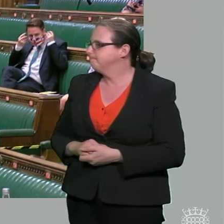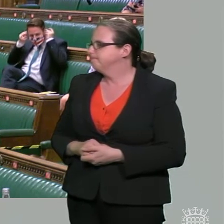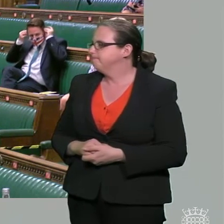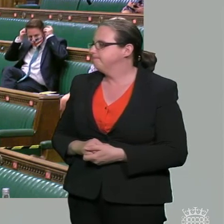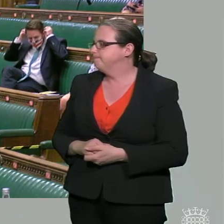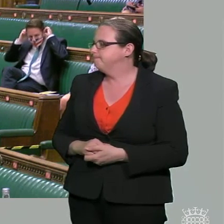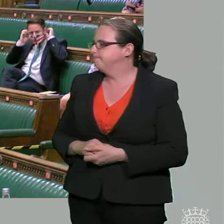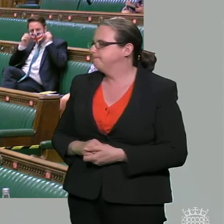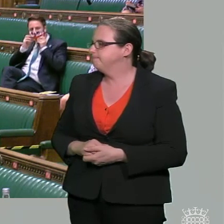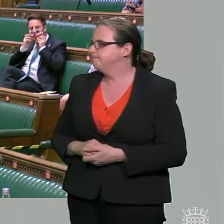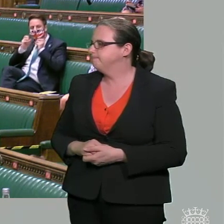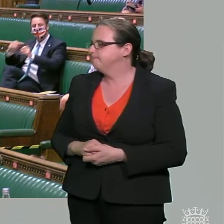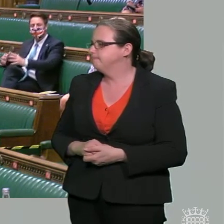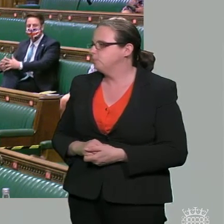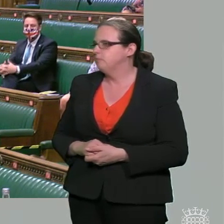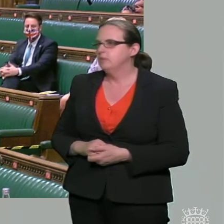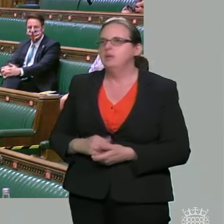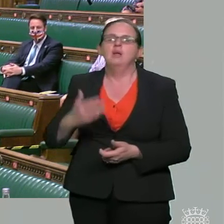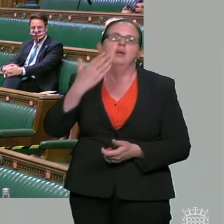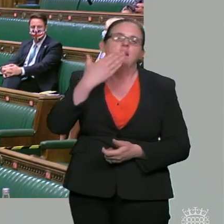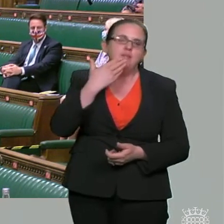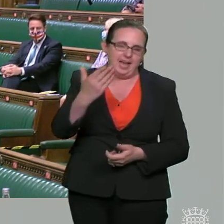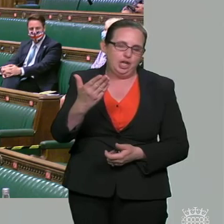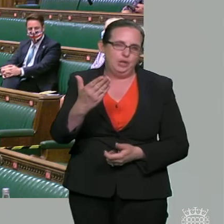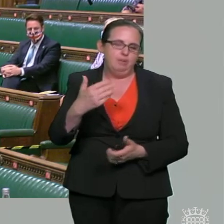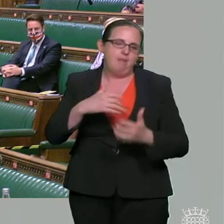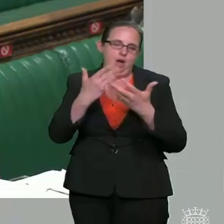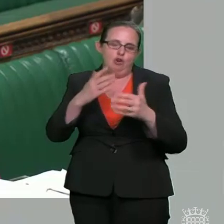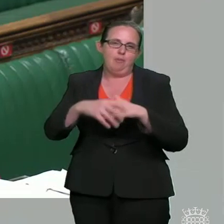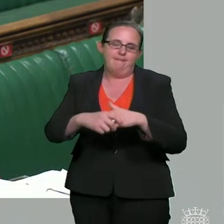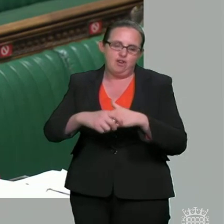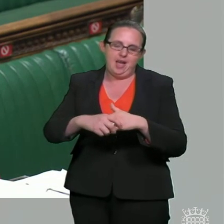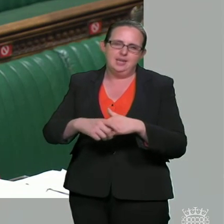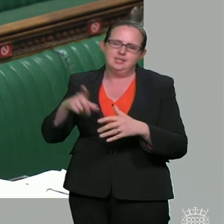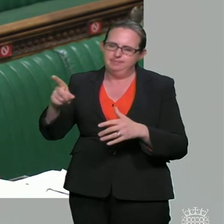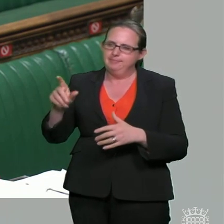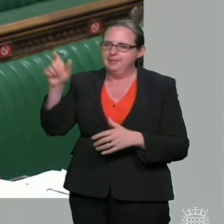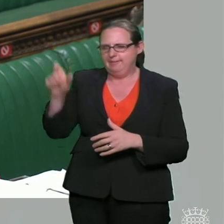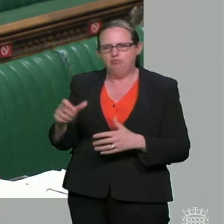I thank my honourable Friend, who is a fantastic advocate for the people of Redcar.